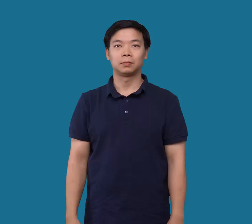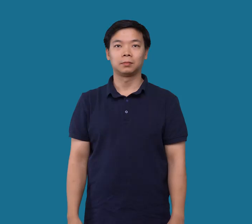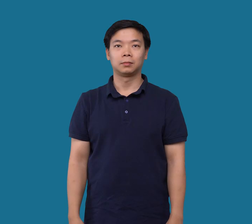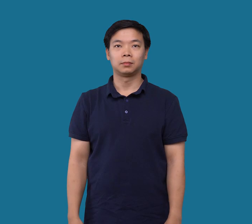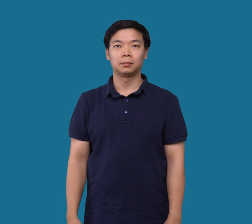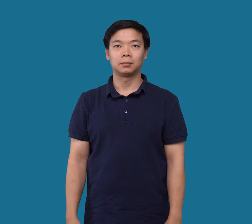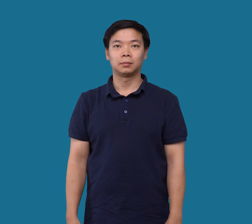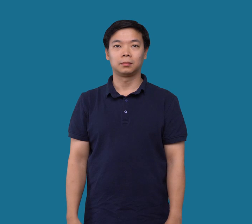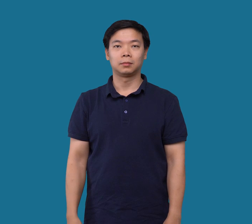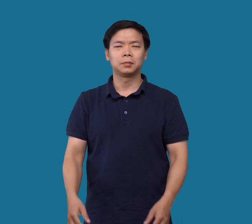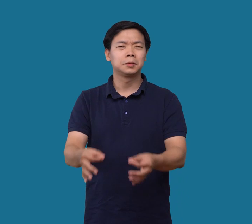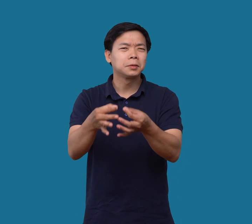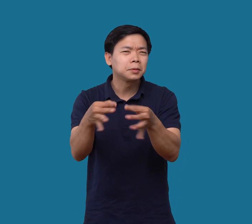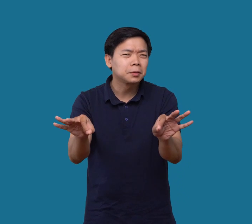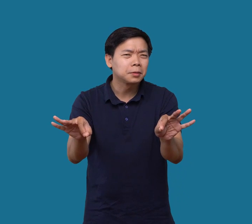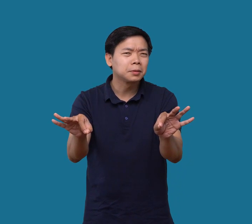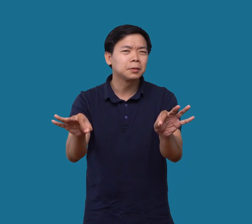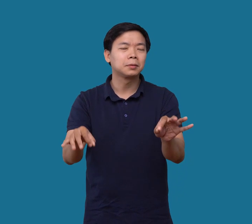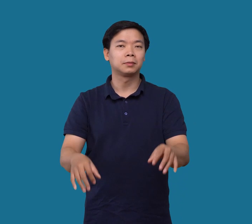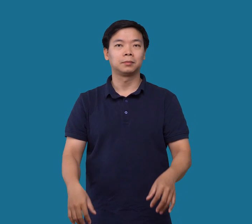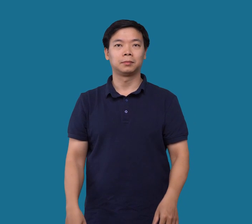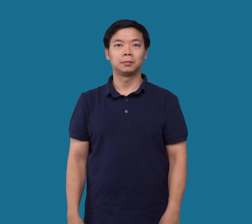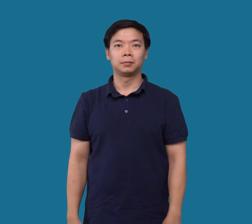là gì?